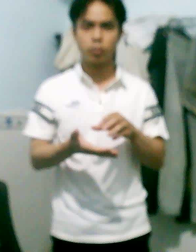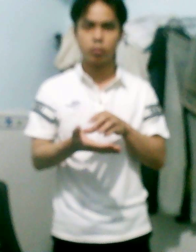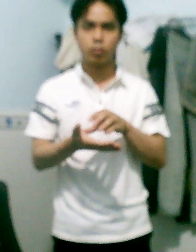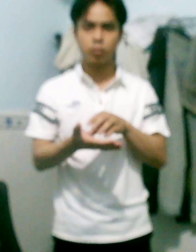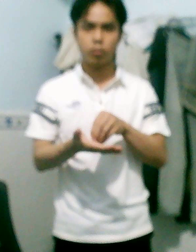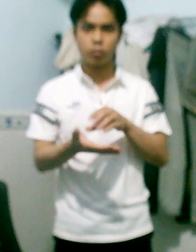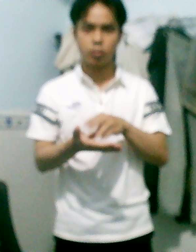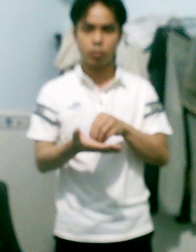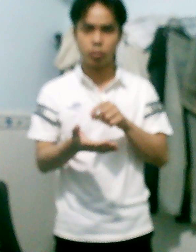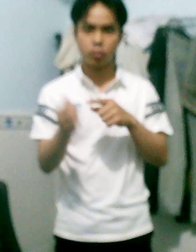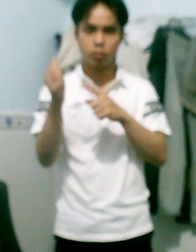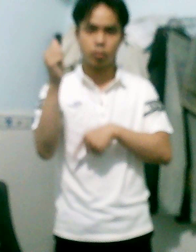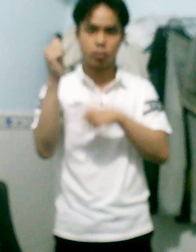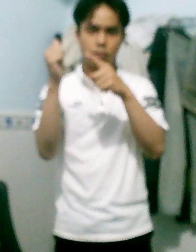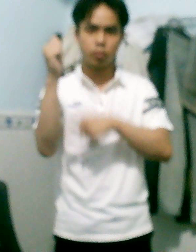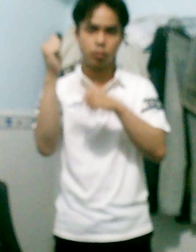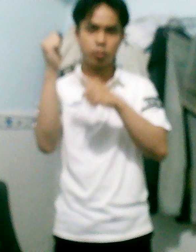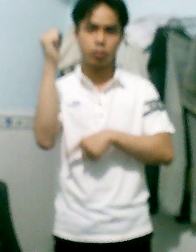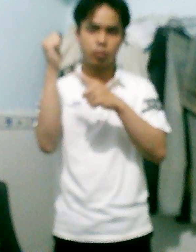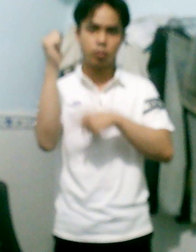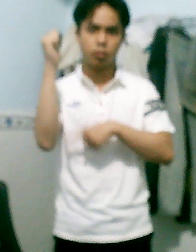tieng viet